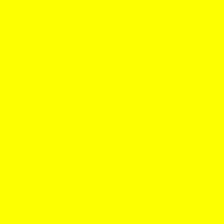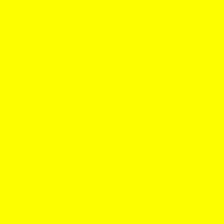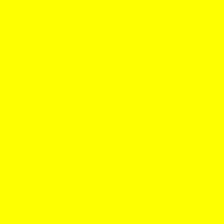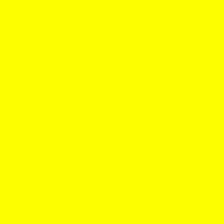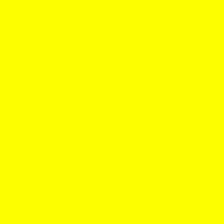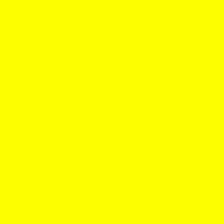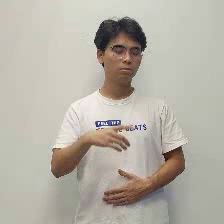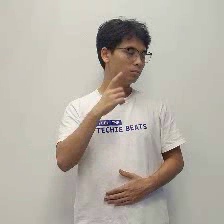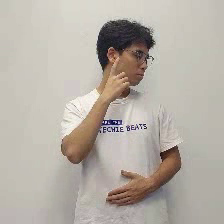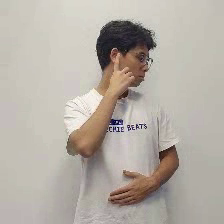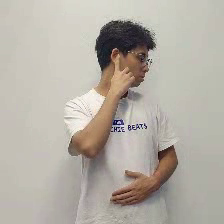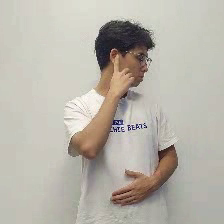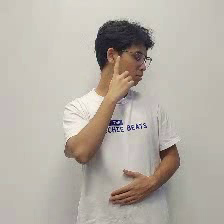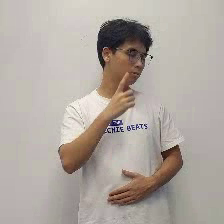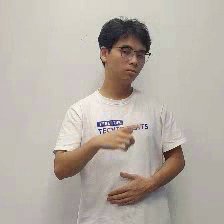Nghe